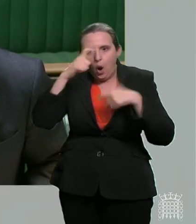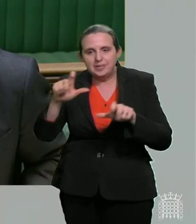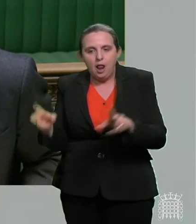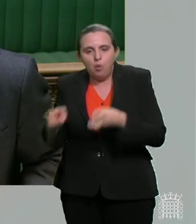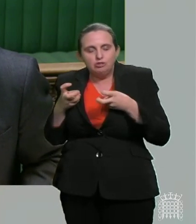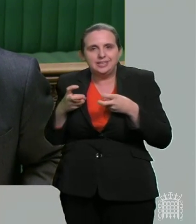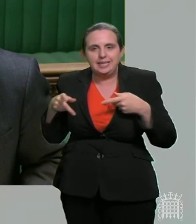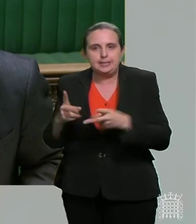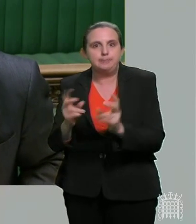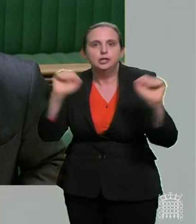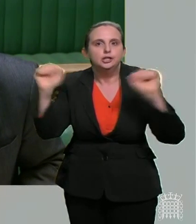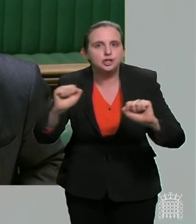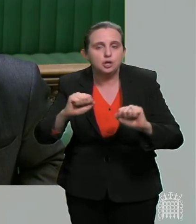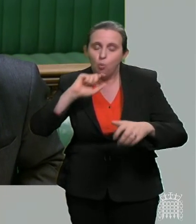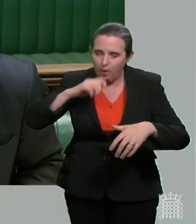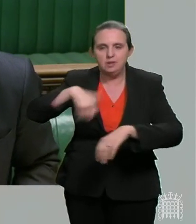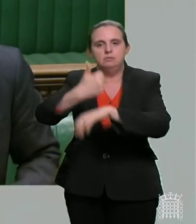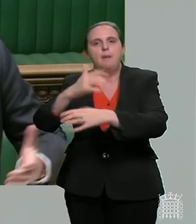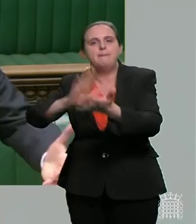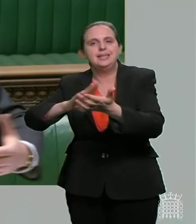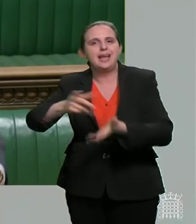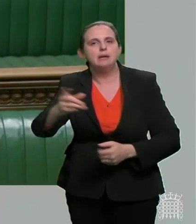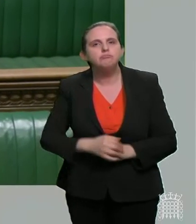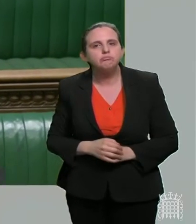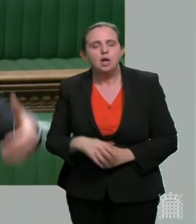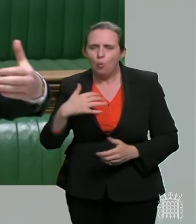We have among the toughest border regimes anywhere in the world.